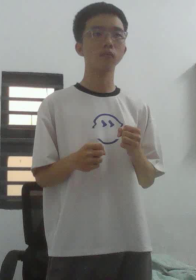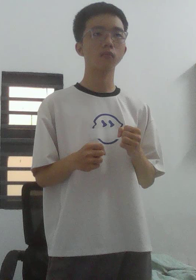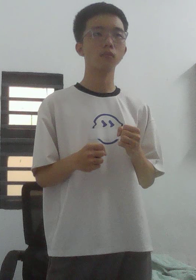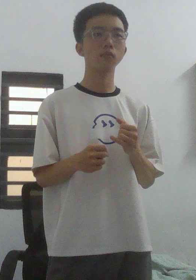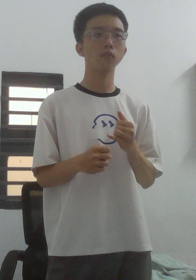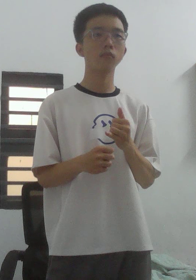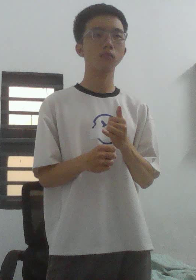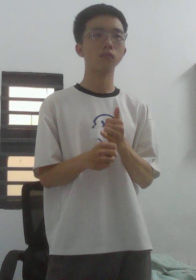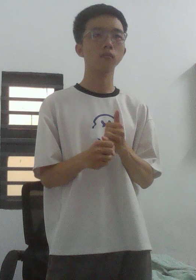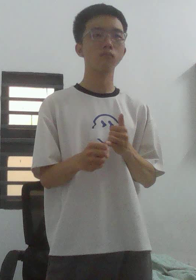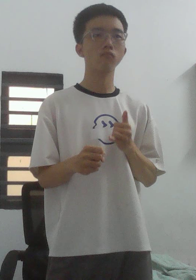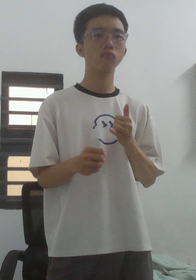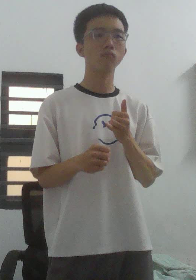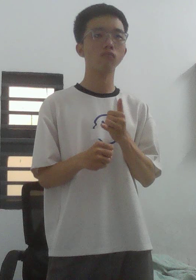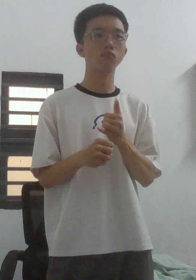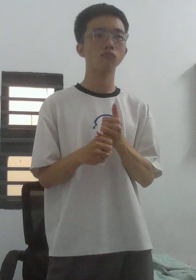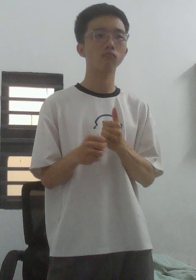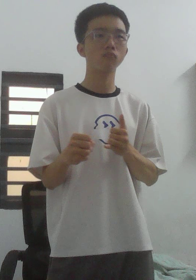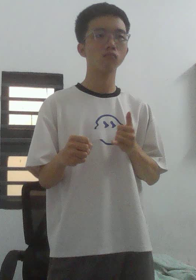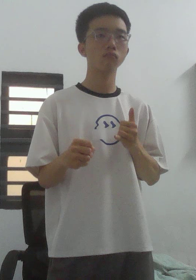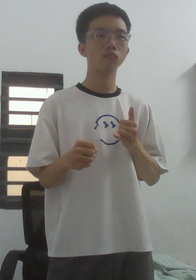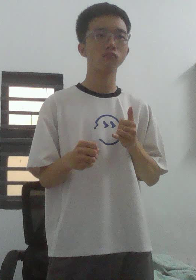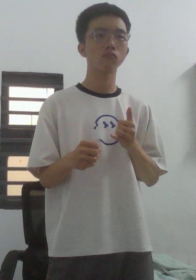cuoi nam